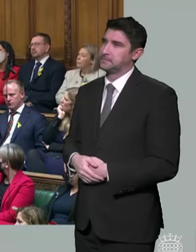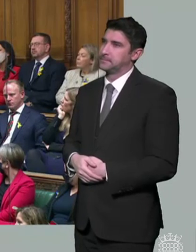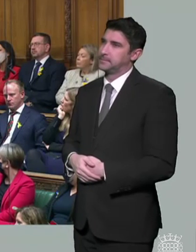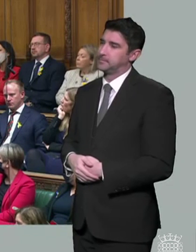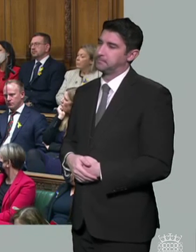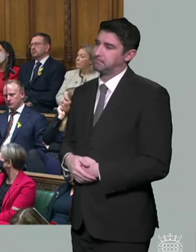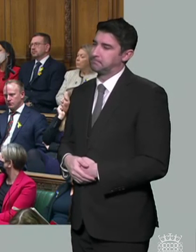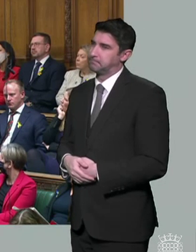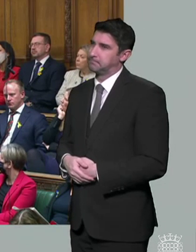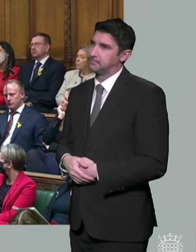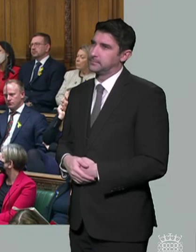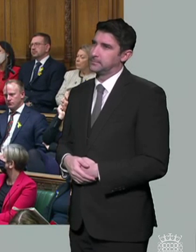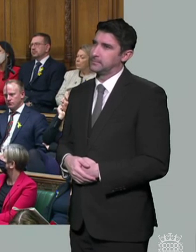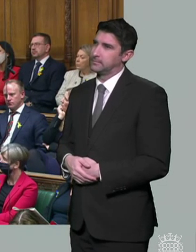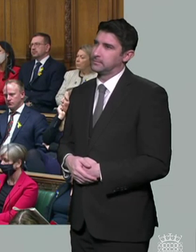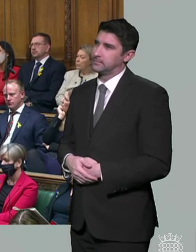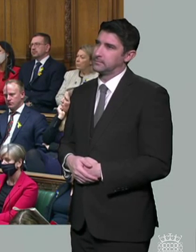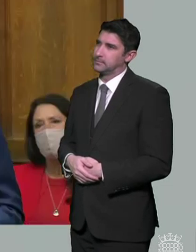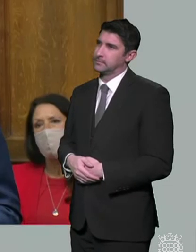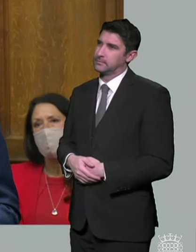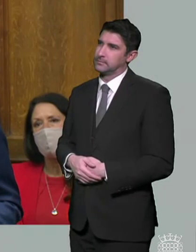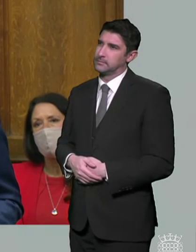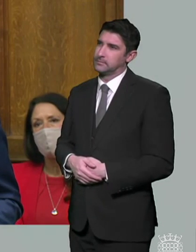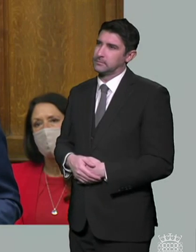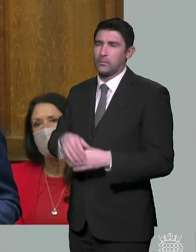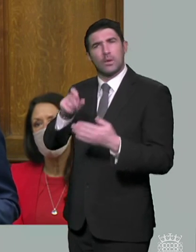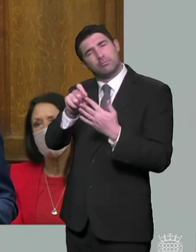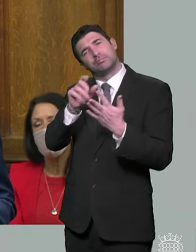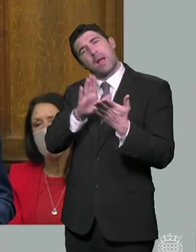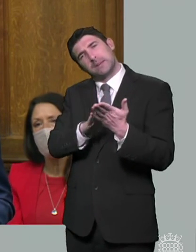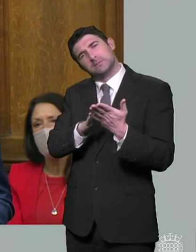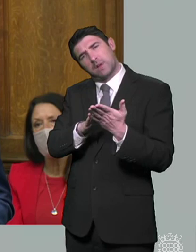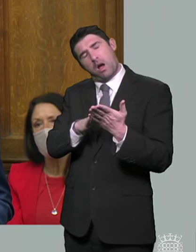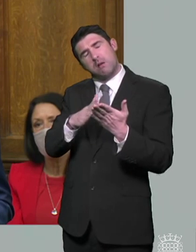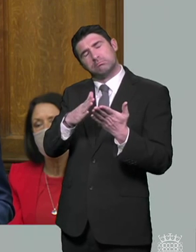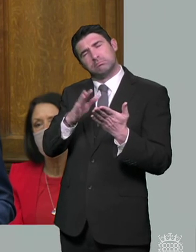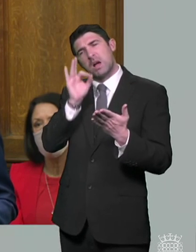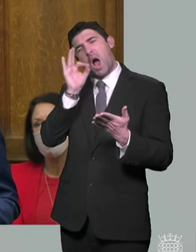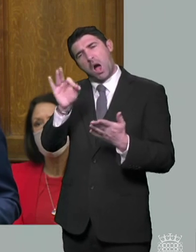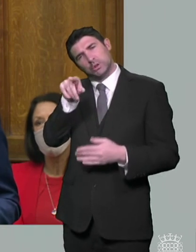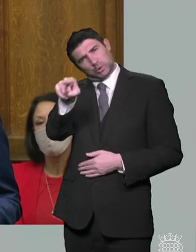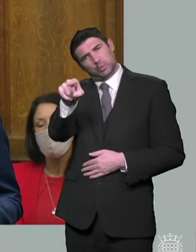Will the Prime Minister instruct the Conservative party to give to Ukrainian humanitarian causes the £2 million